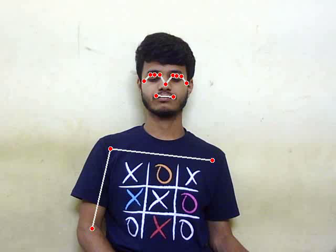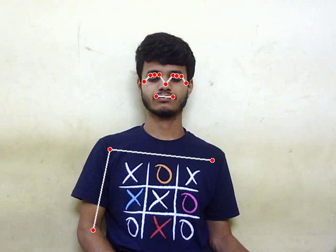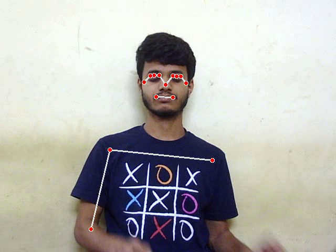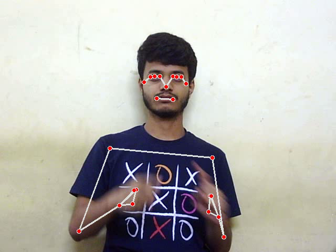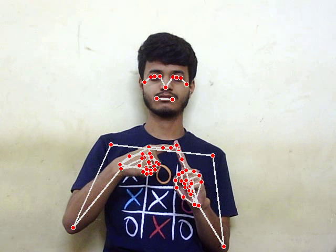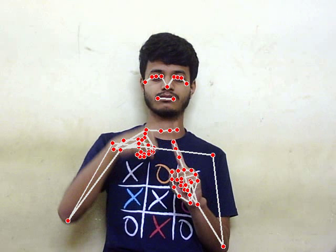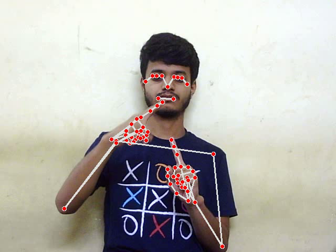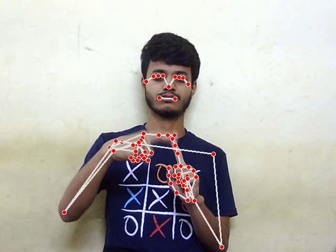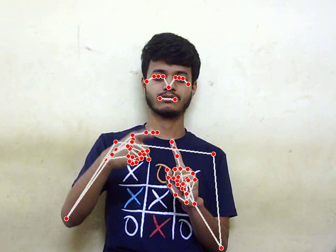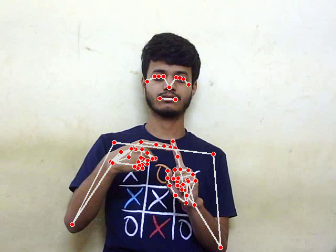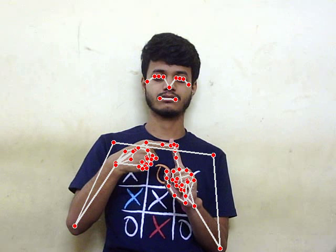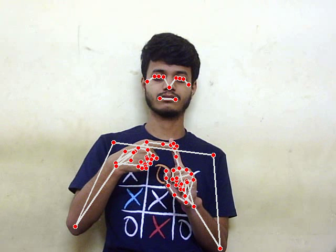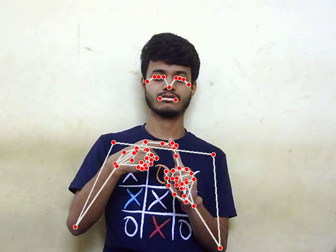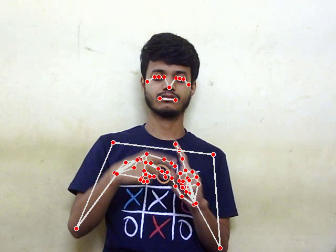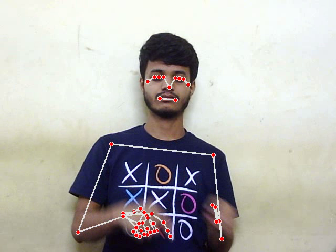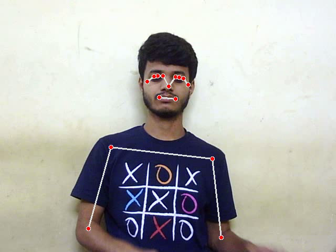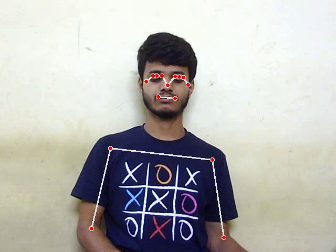when